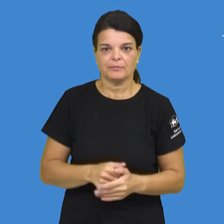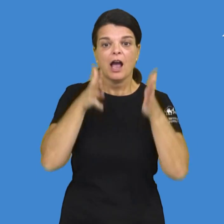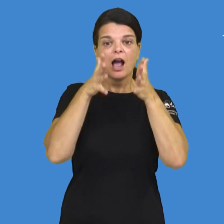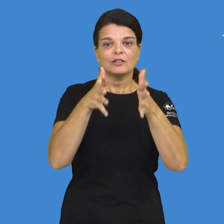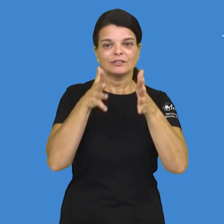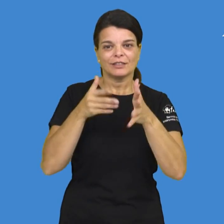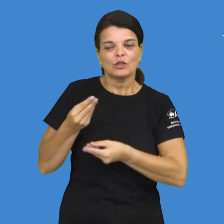aconsejar